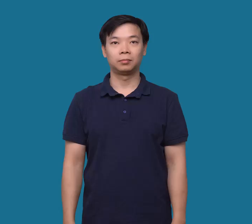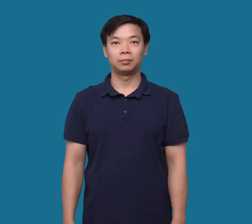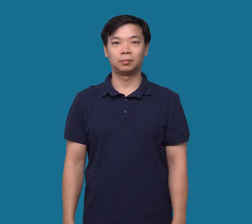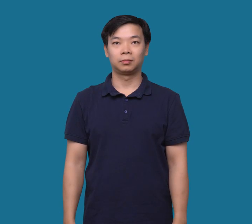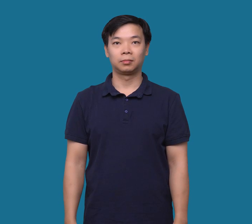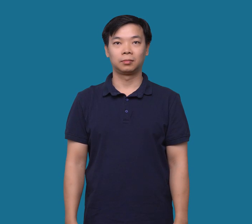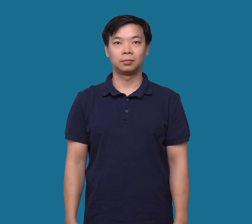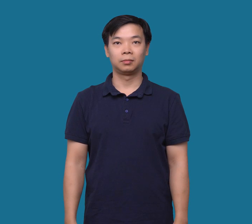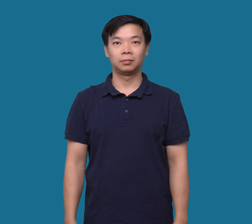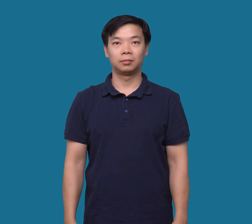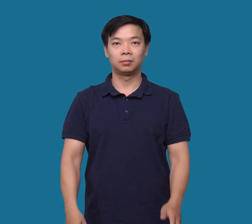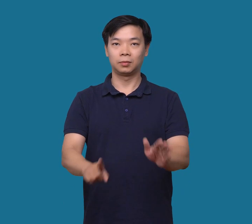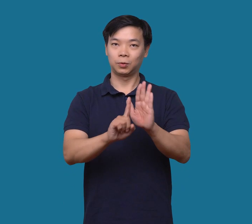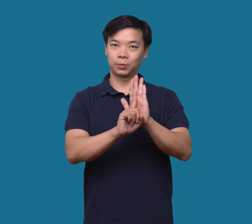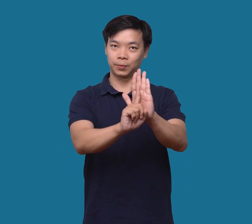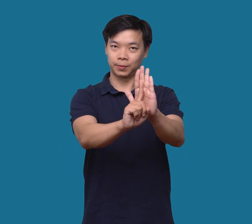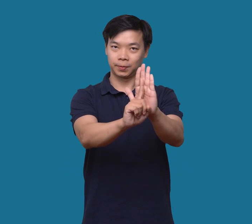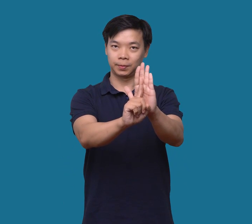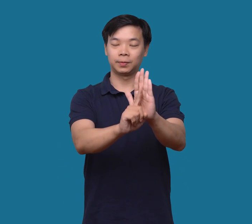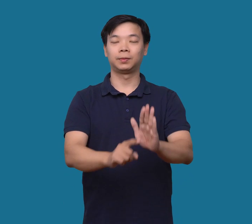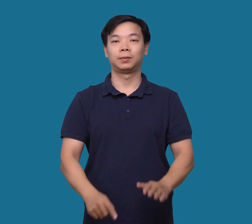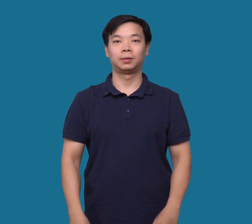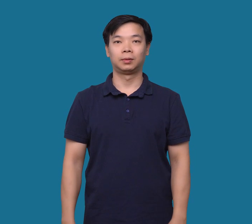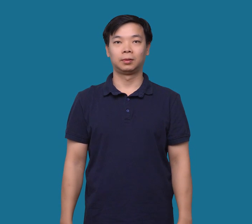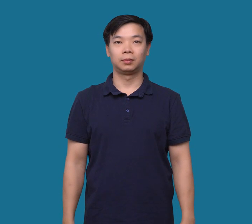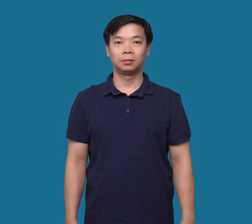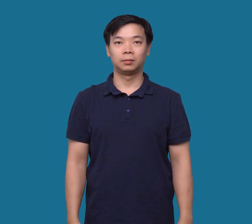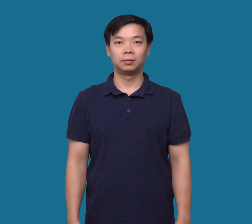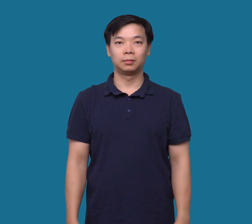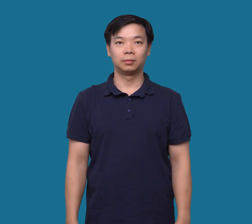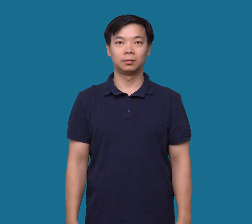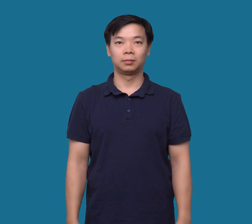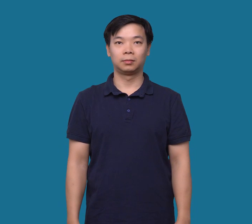ưu tiên